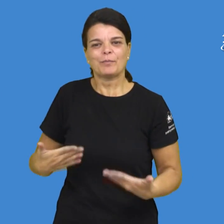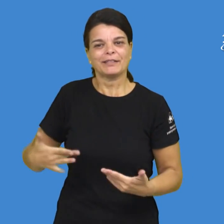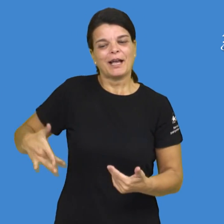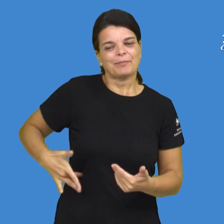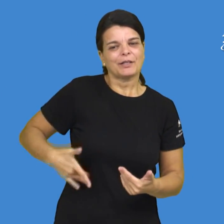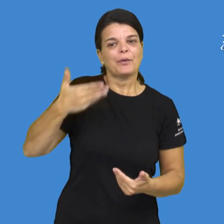hígado